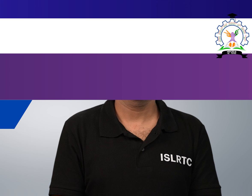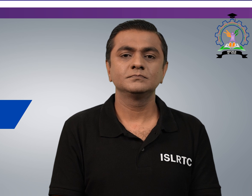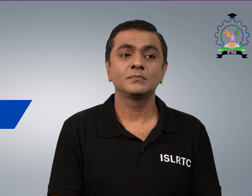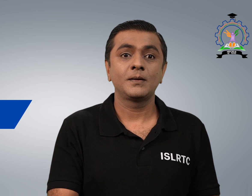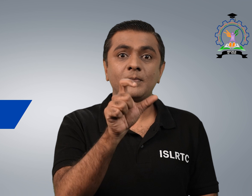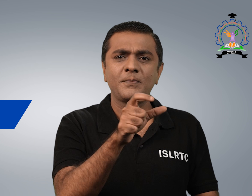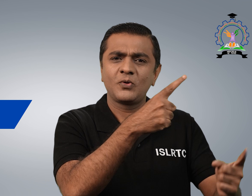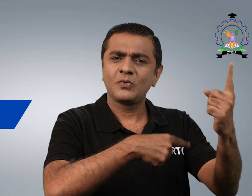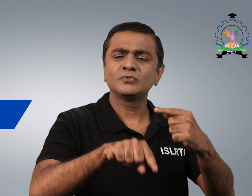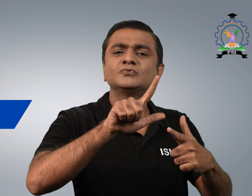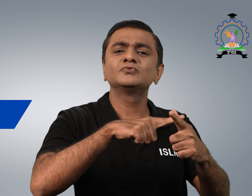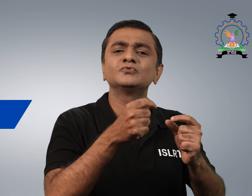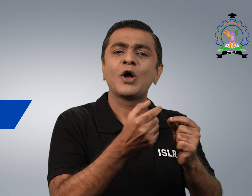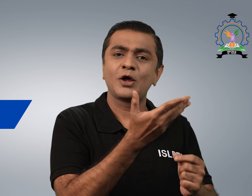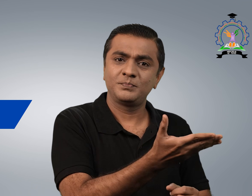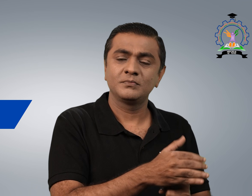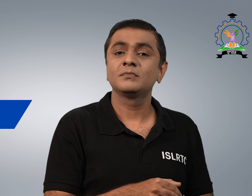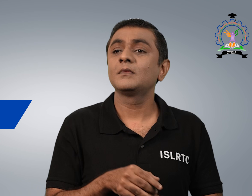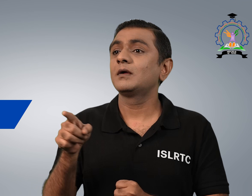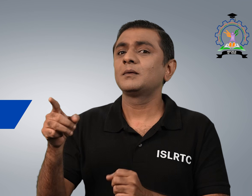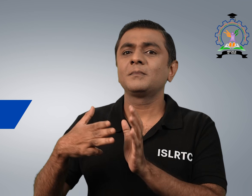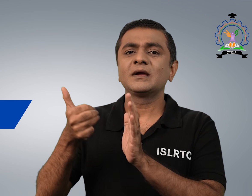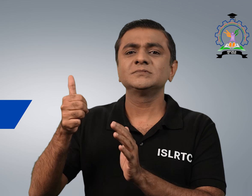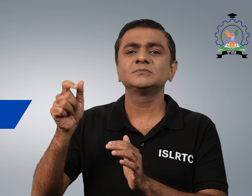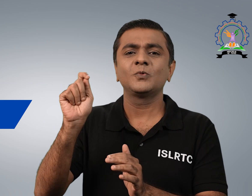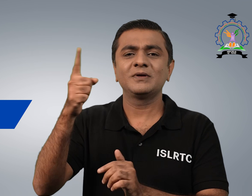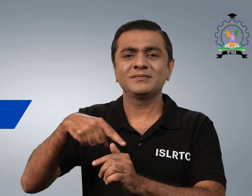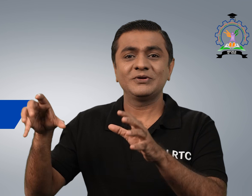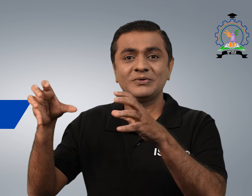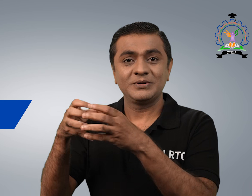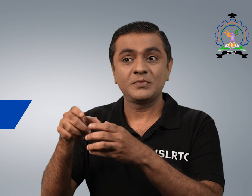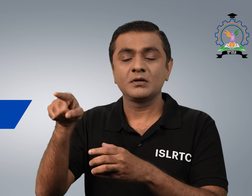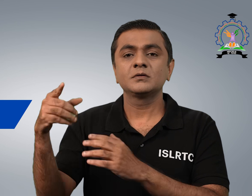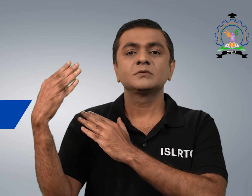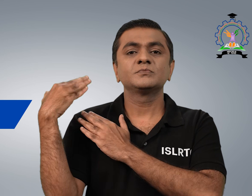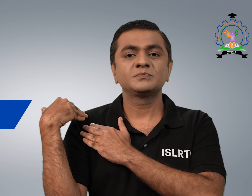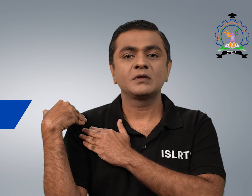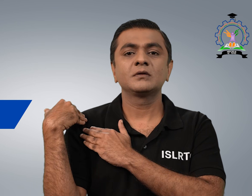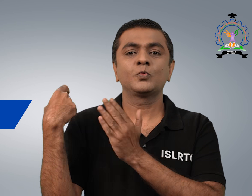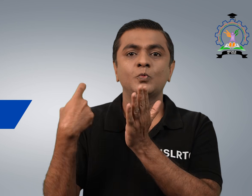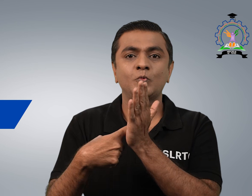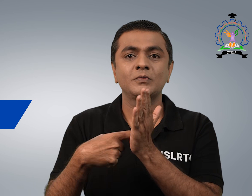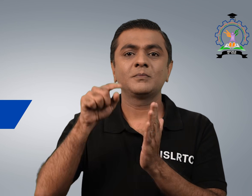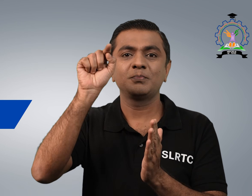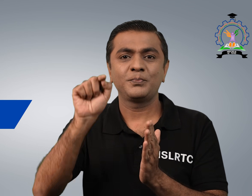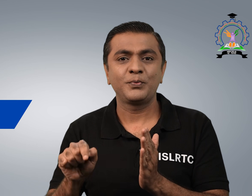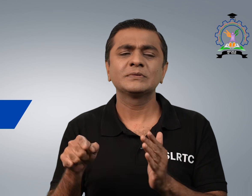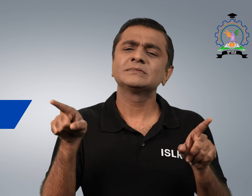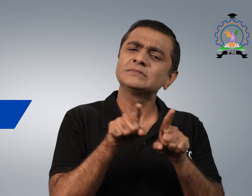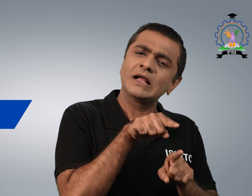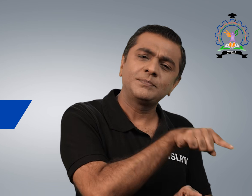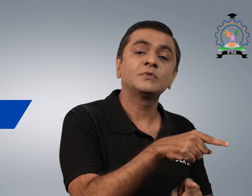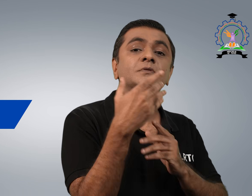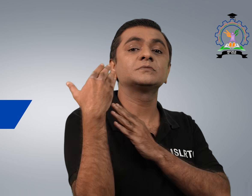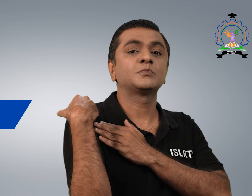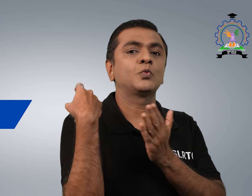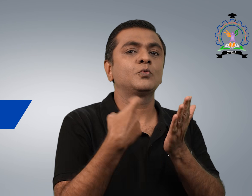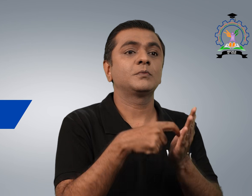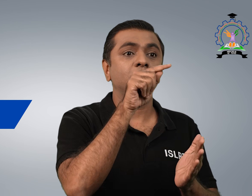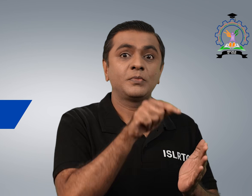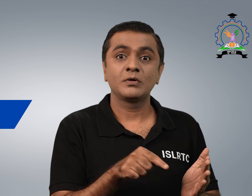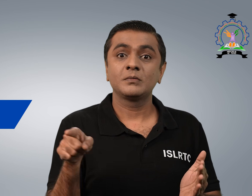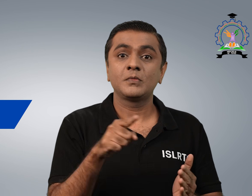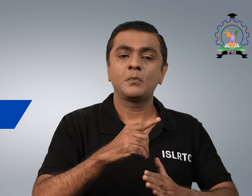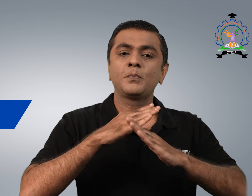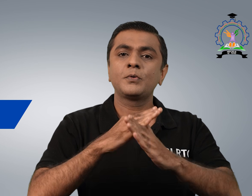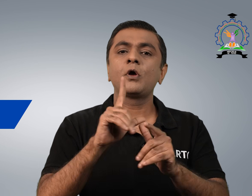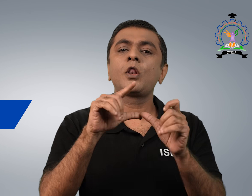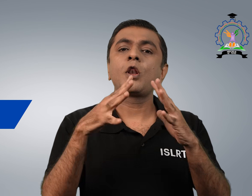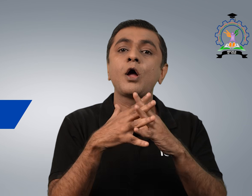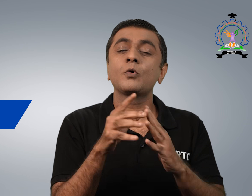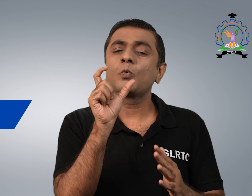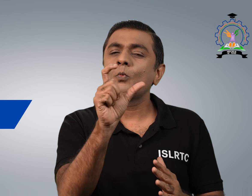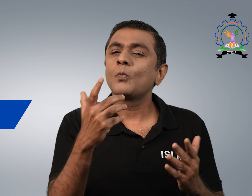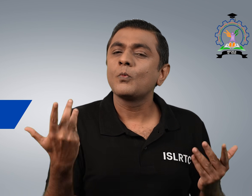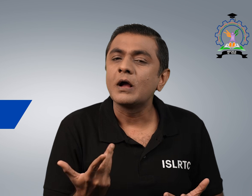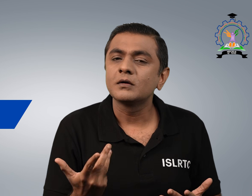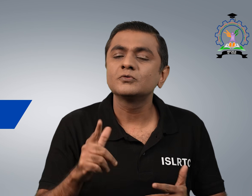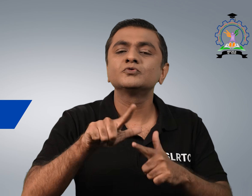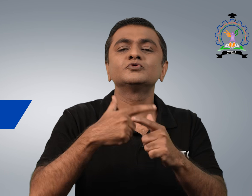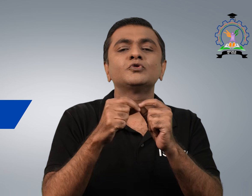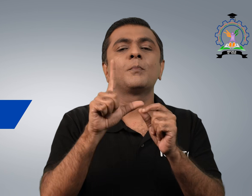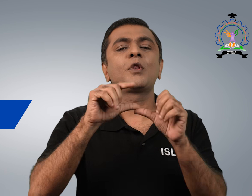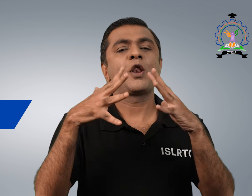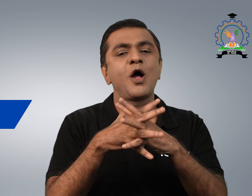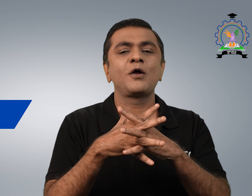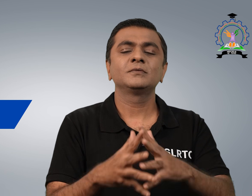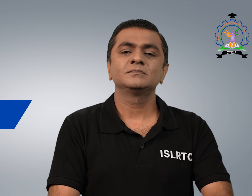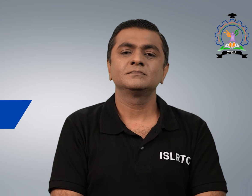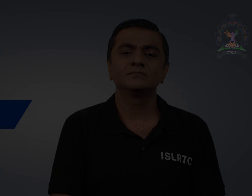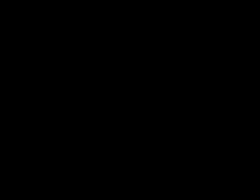It refers to the law that protects the rights and outlines the responsibilities of both, the employee and the employer.